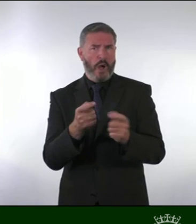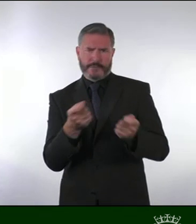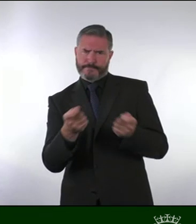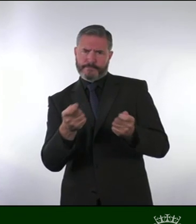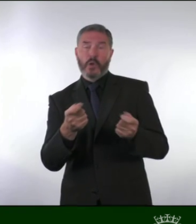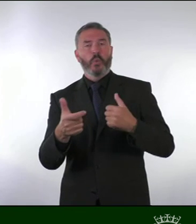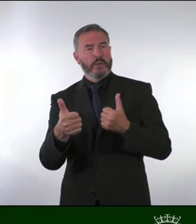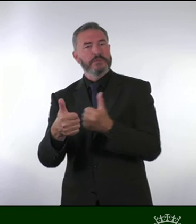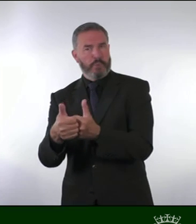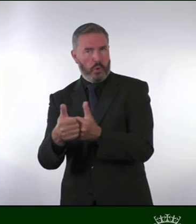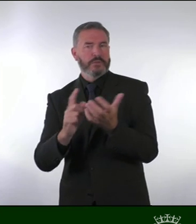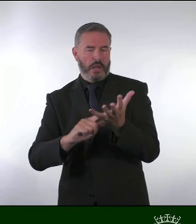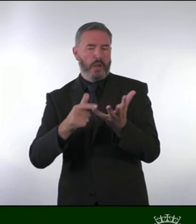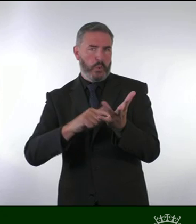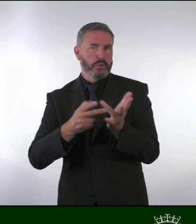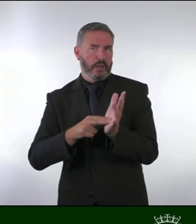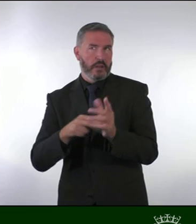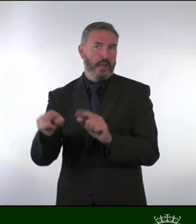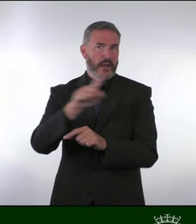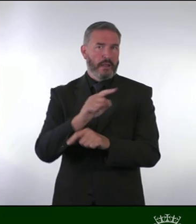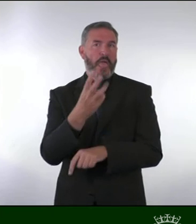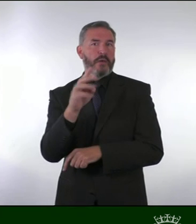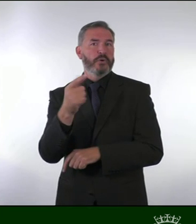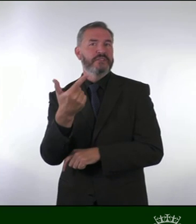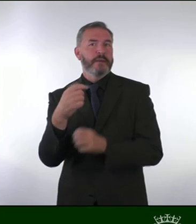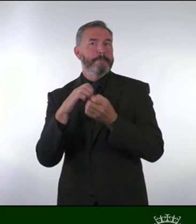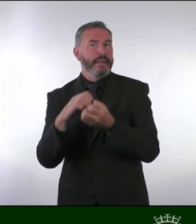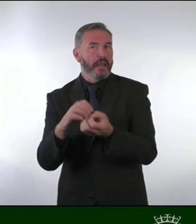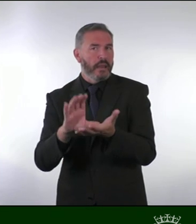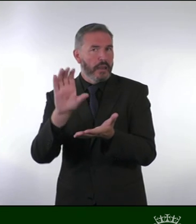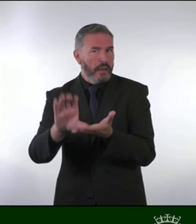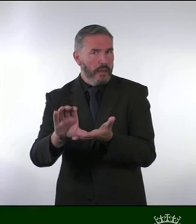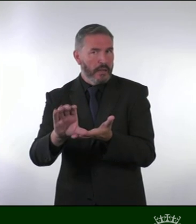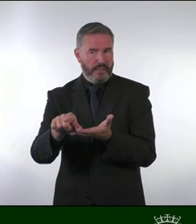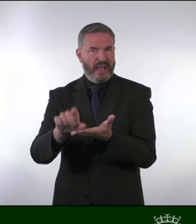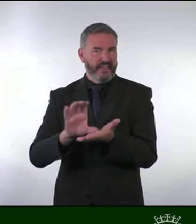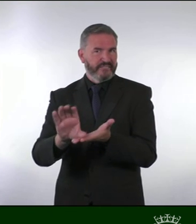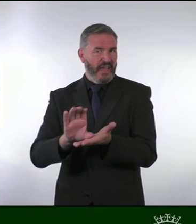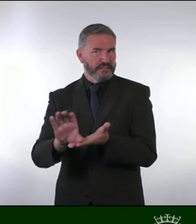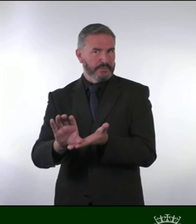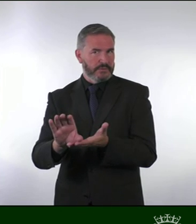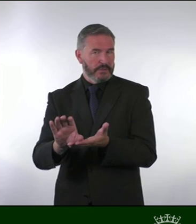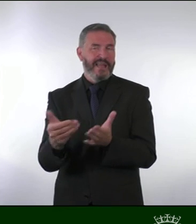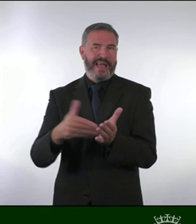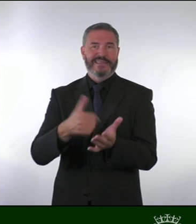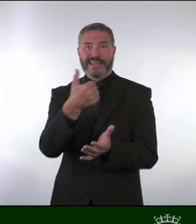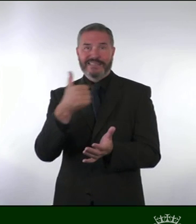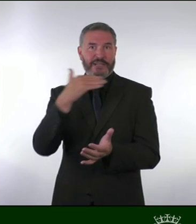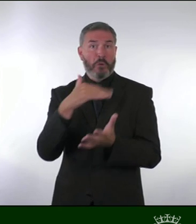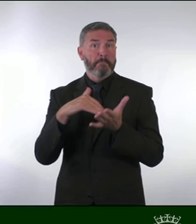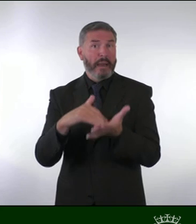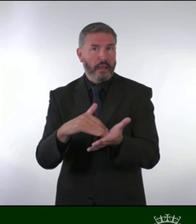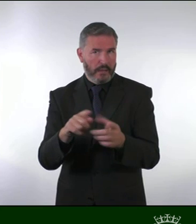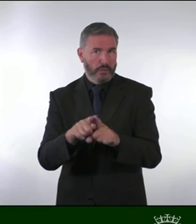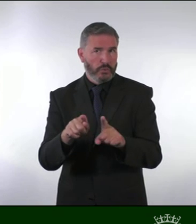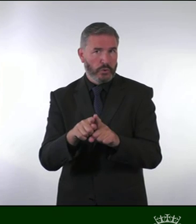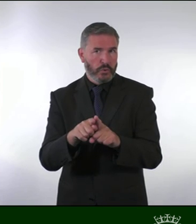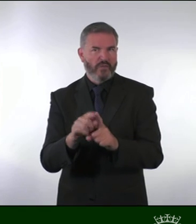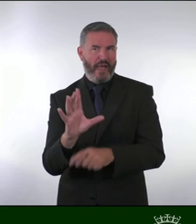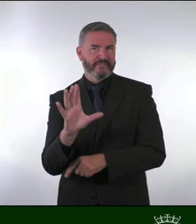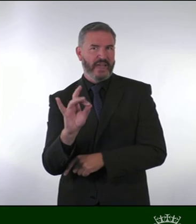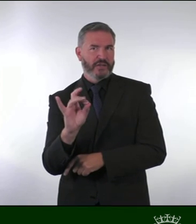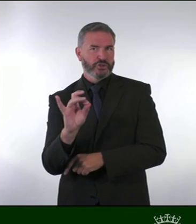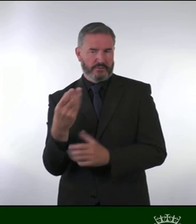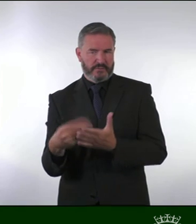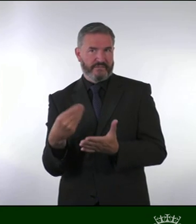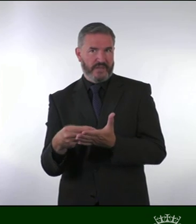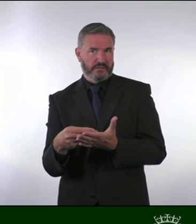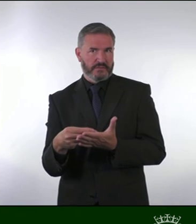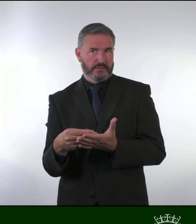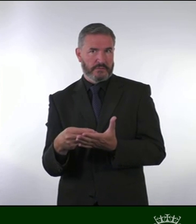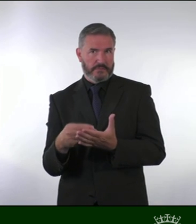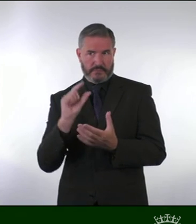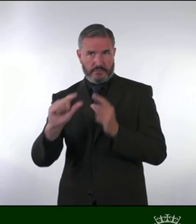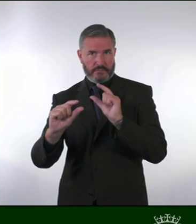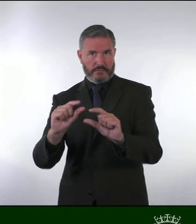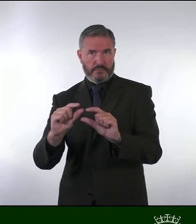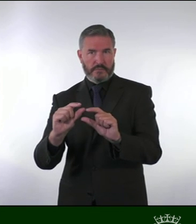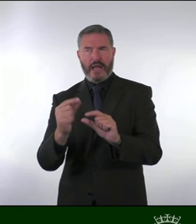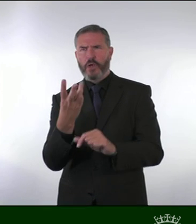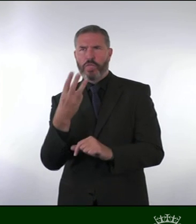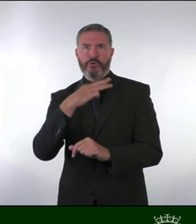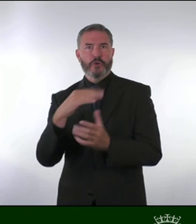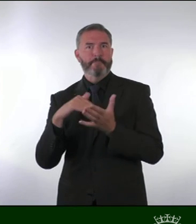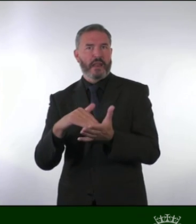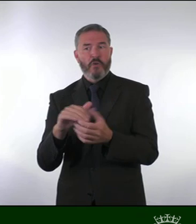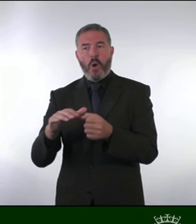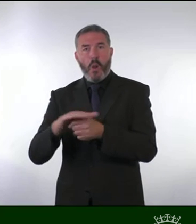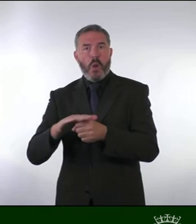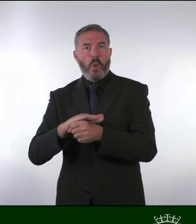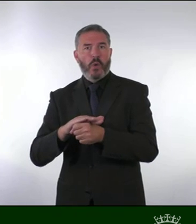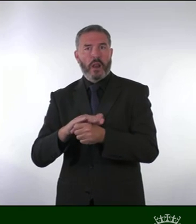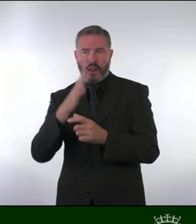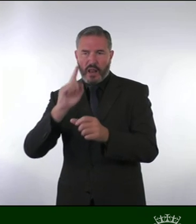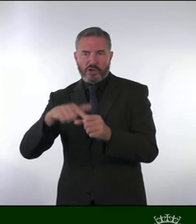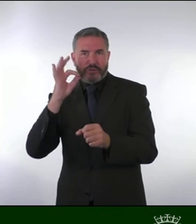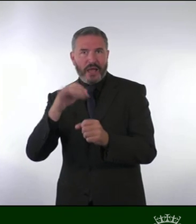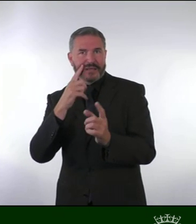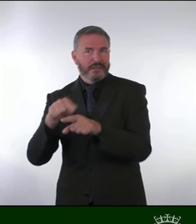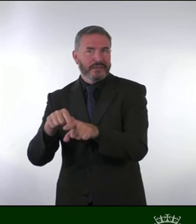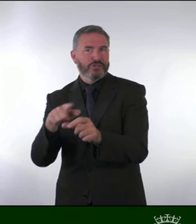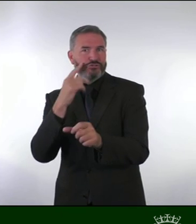We are supporting them, as the honourable Lady knows, with £3.7 billion of investment, as well as £600 million for the infection fund and a further £300 million to support local track and trace.